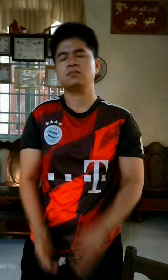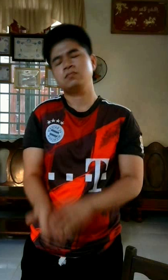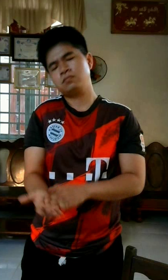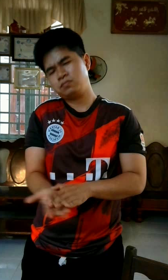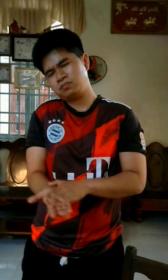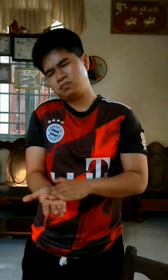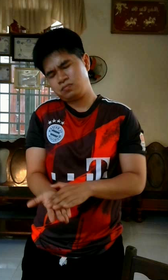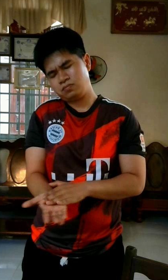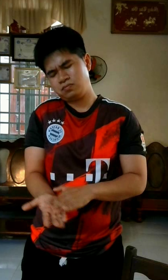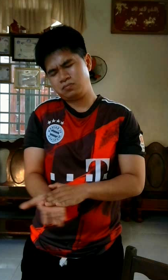xin loi